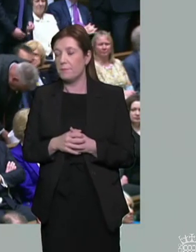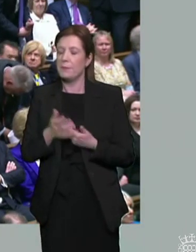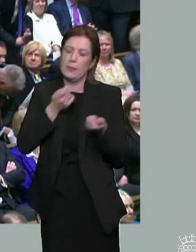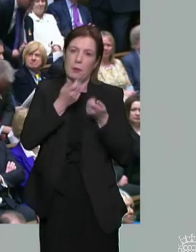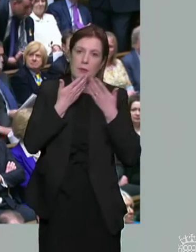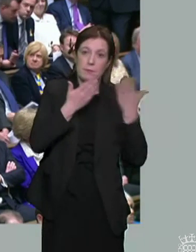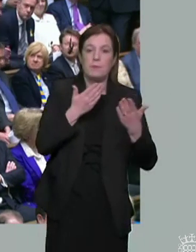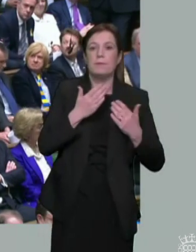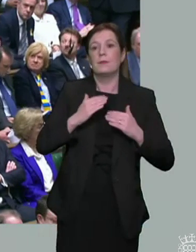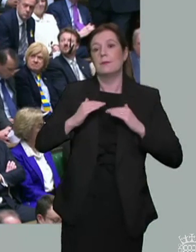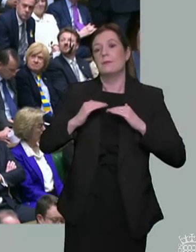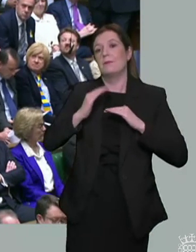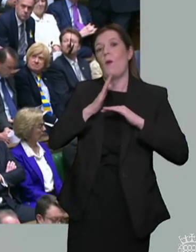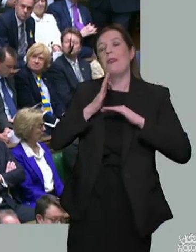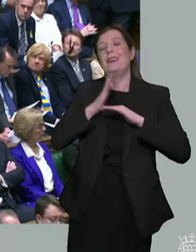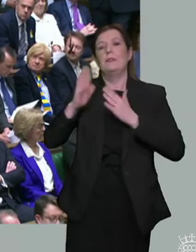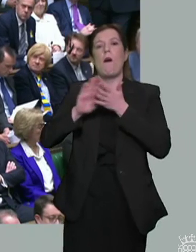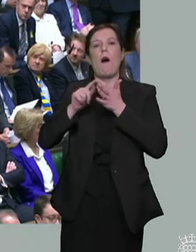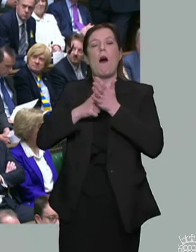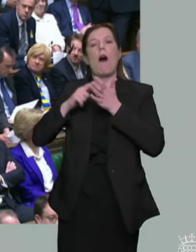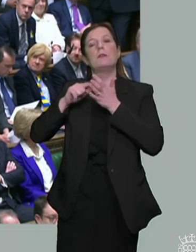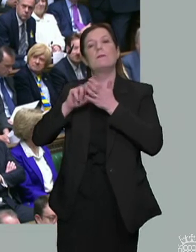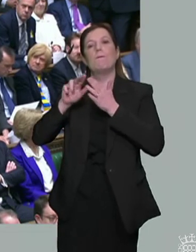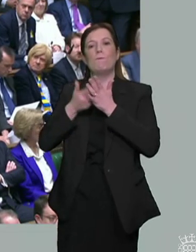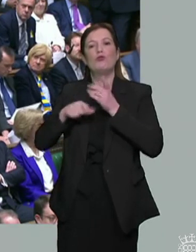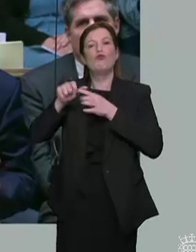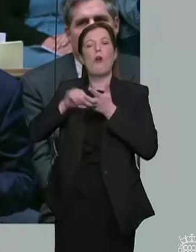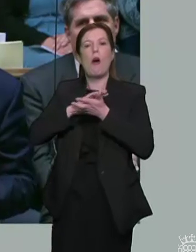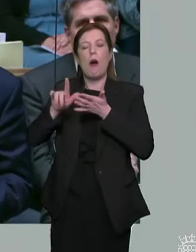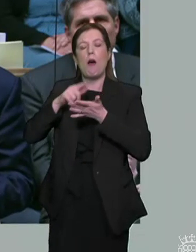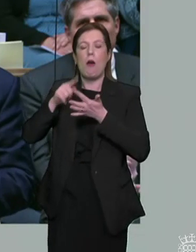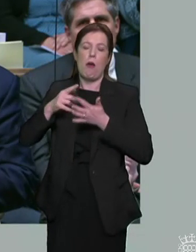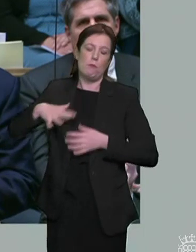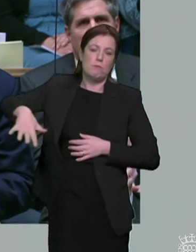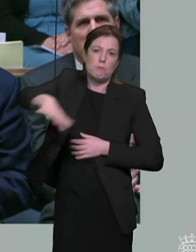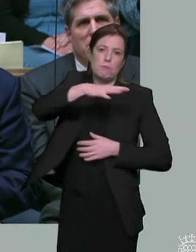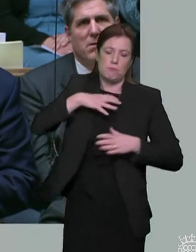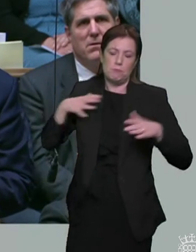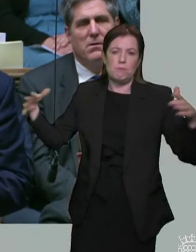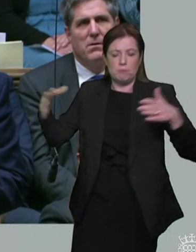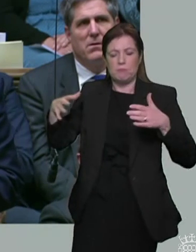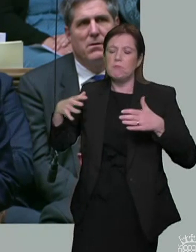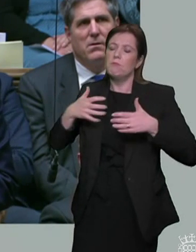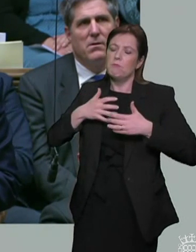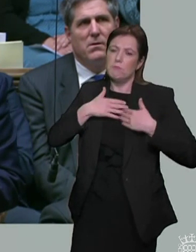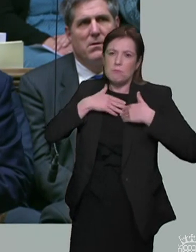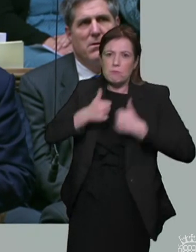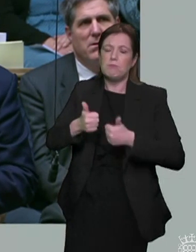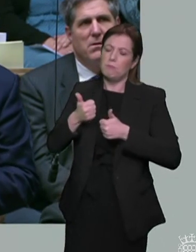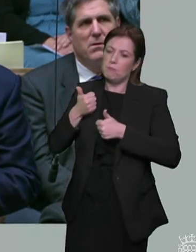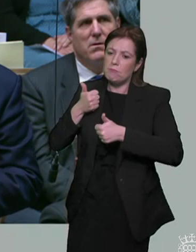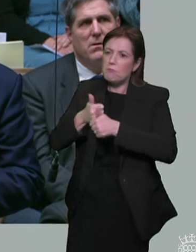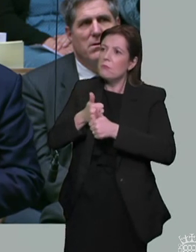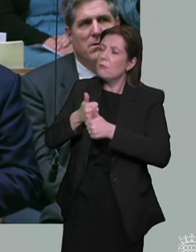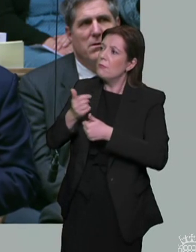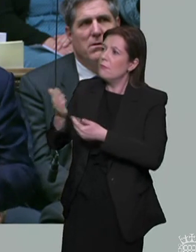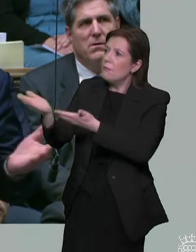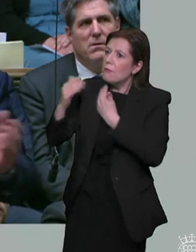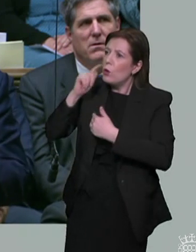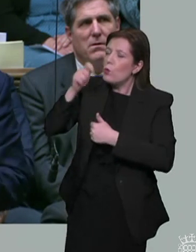People across North East Hertfordshire are coming together to provide support and refuge to families fleeing the invasion in Ukraine.